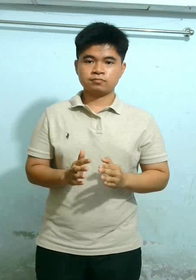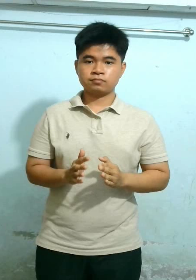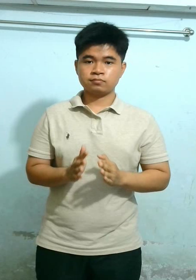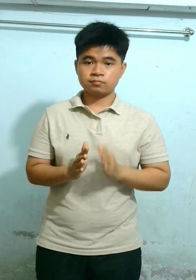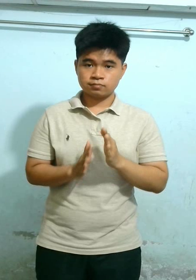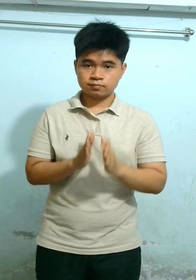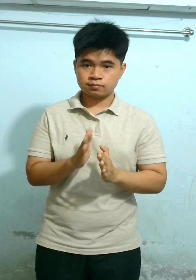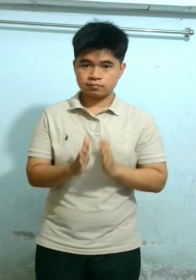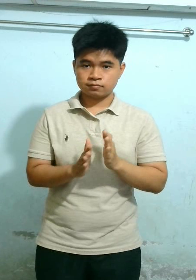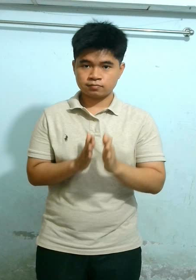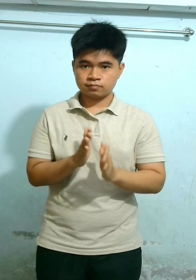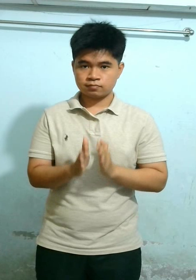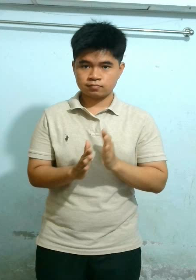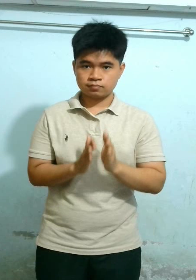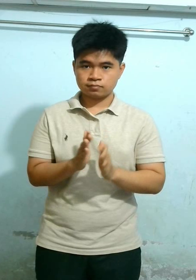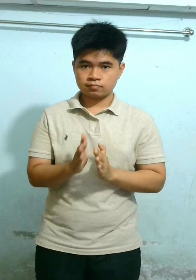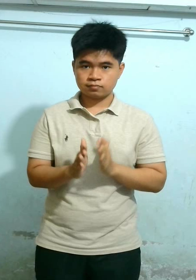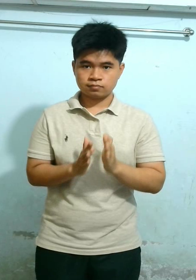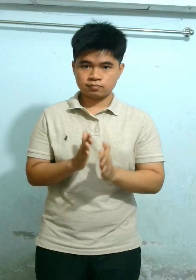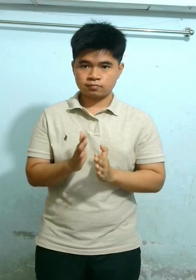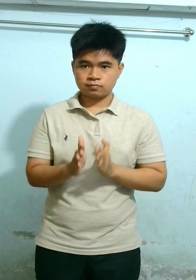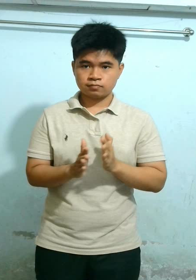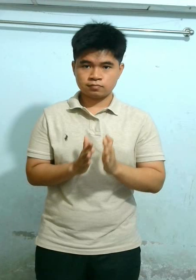ngon ngu ki hieu